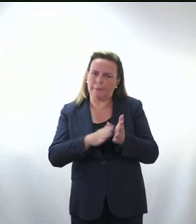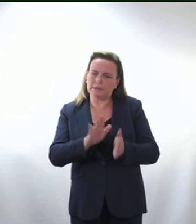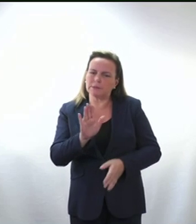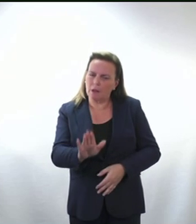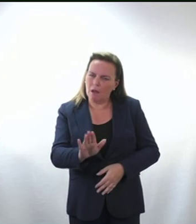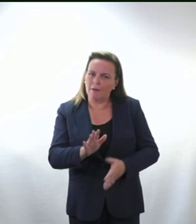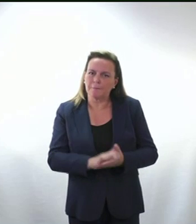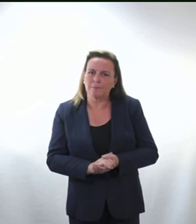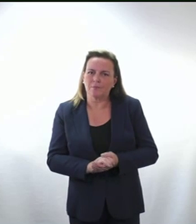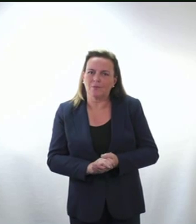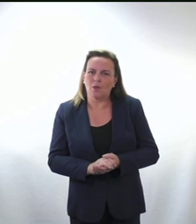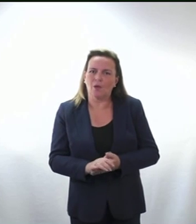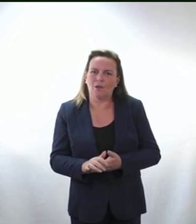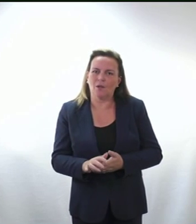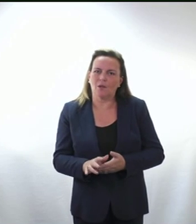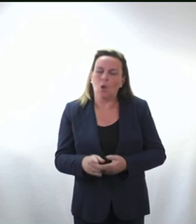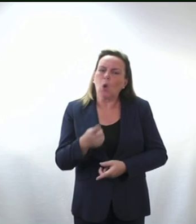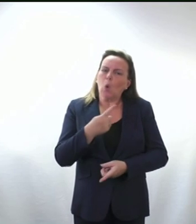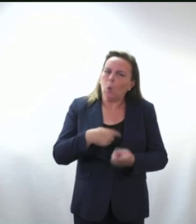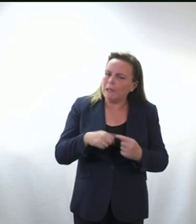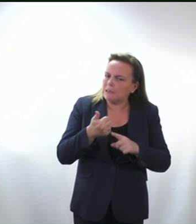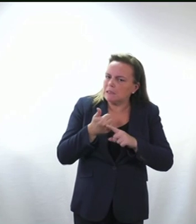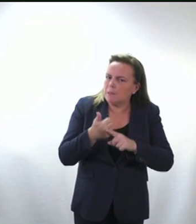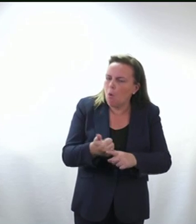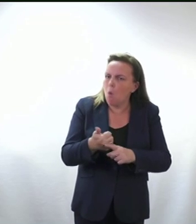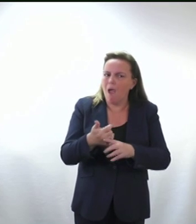We support measures to protect health.